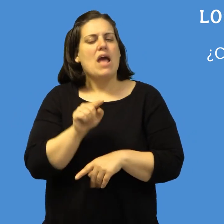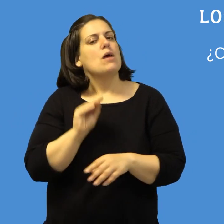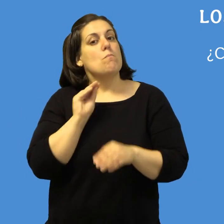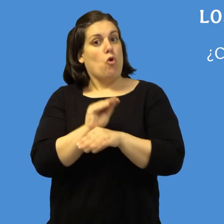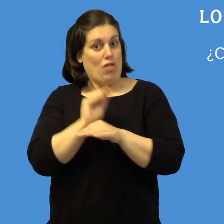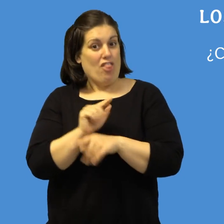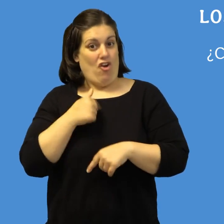cuidar